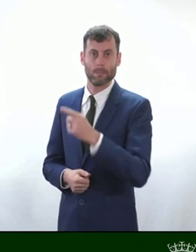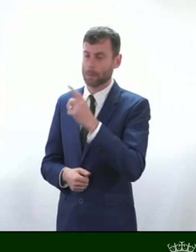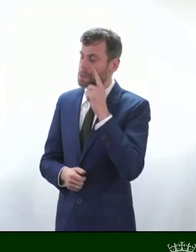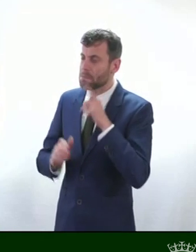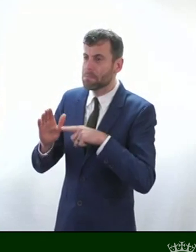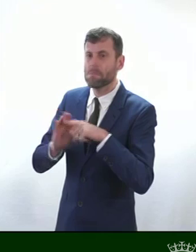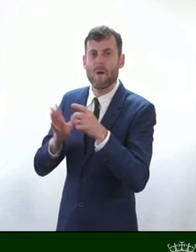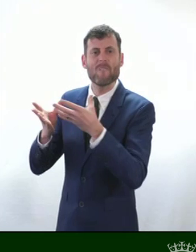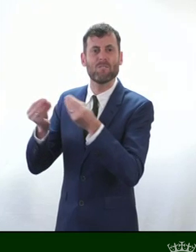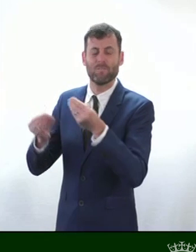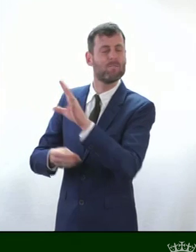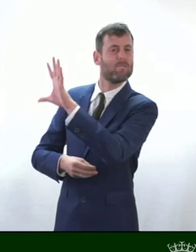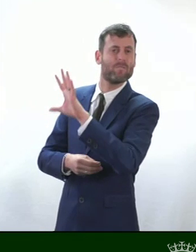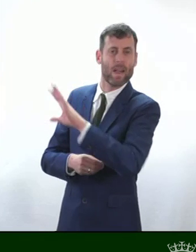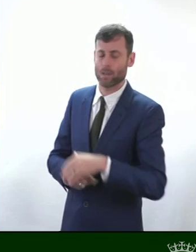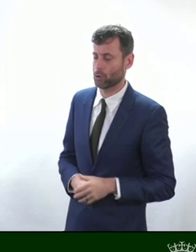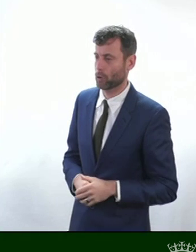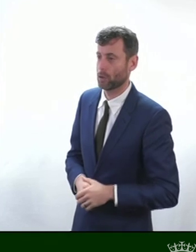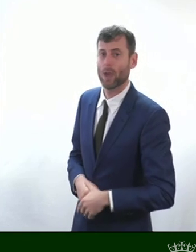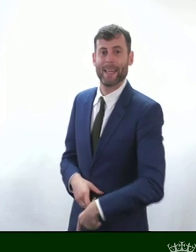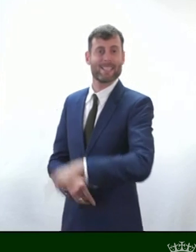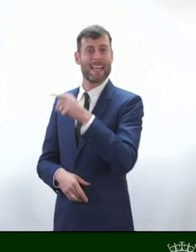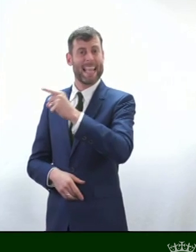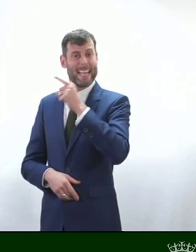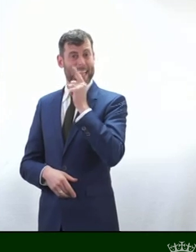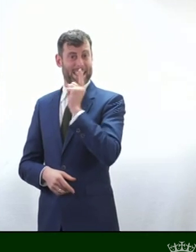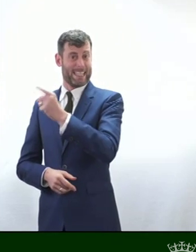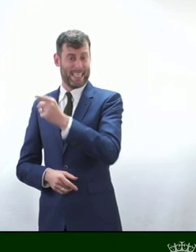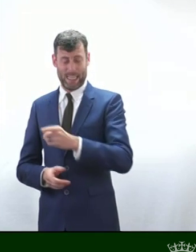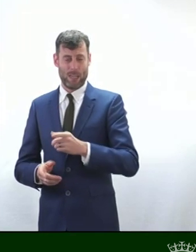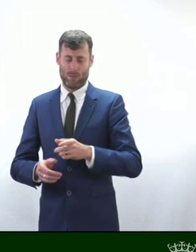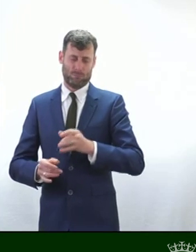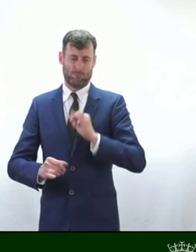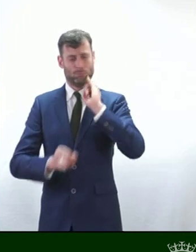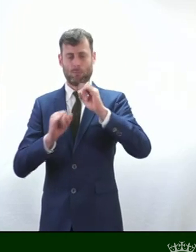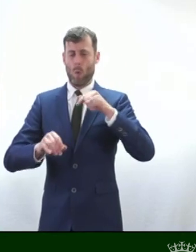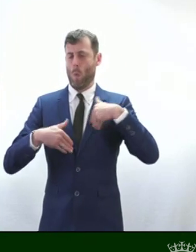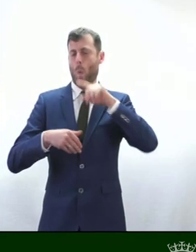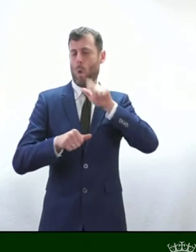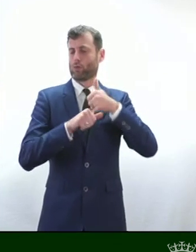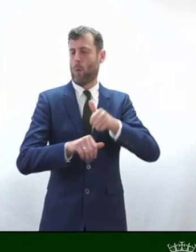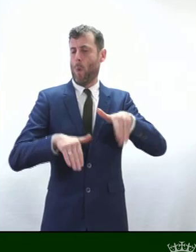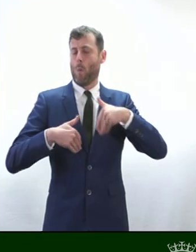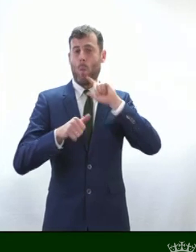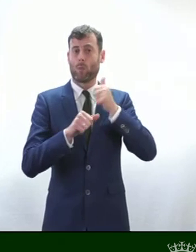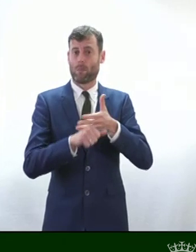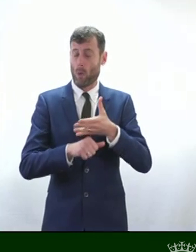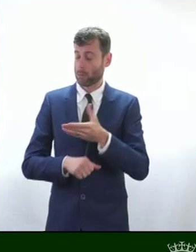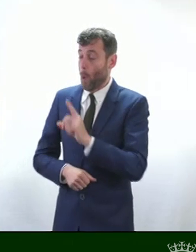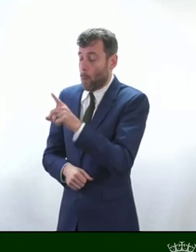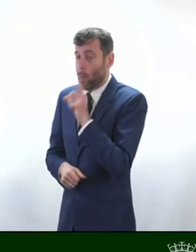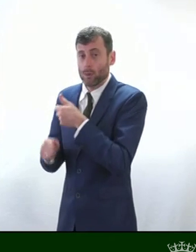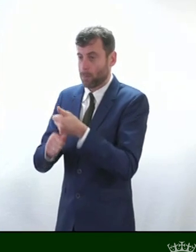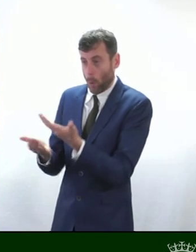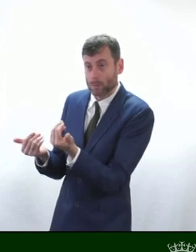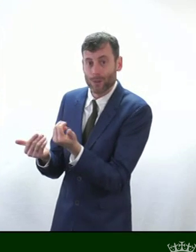While the right hon. and learned Gentleman tries to work out what his position is, we are getting on with the work of government.